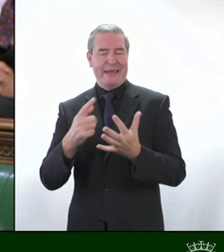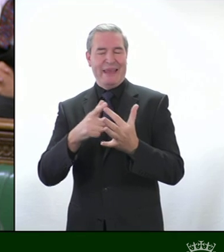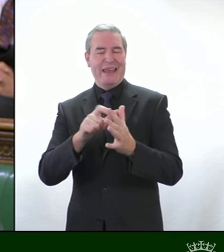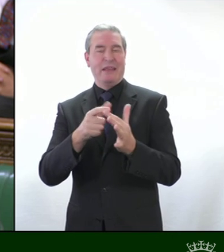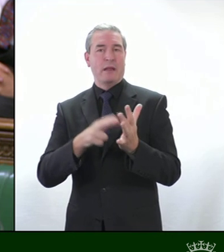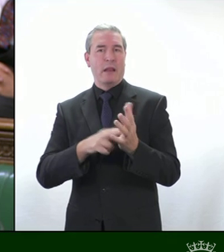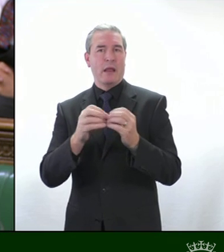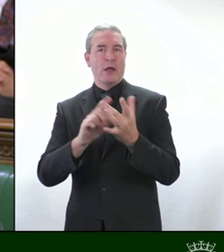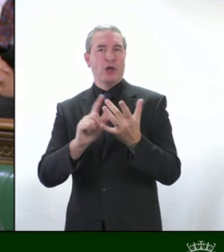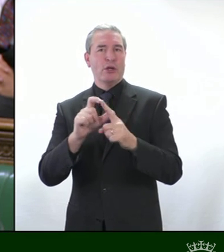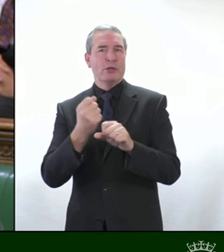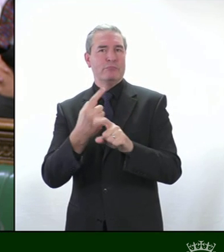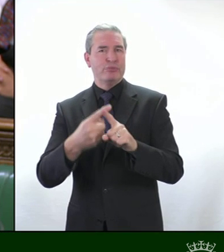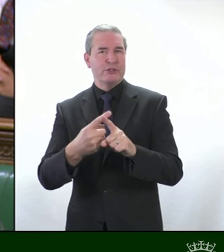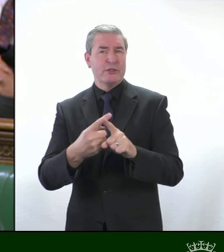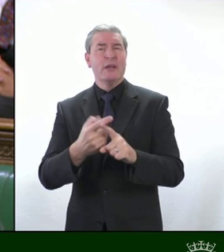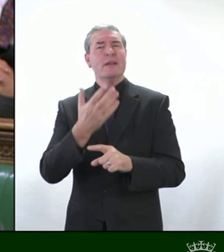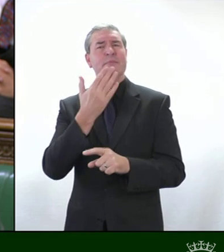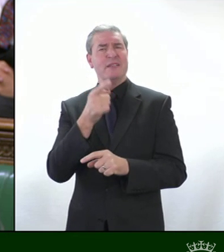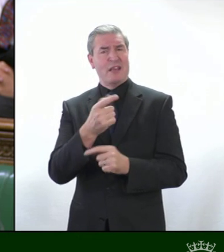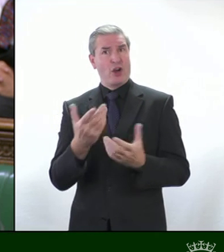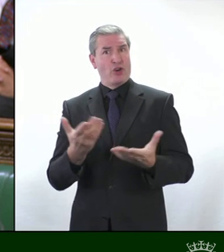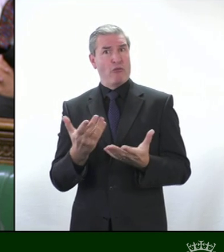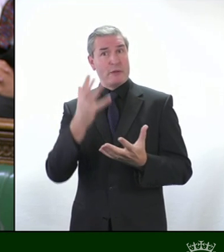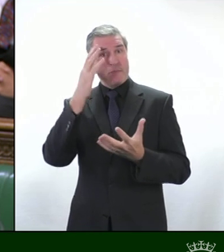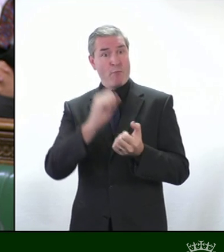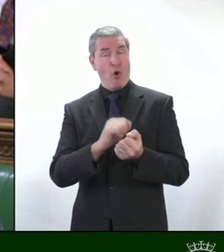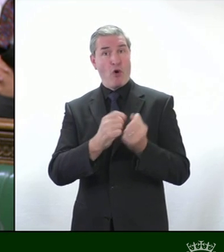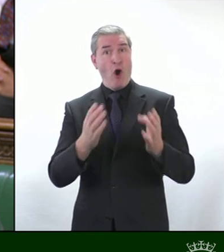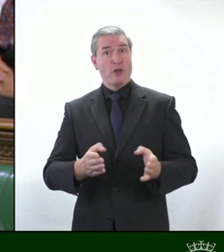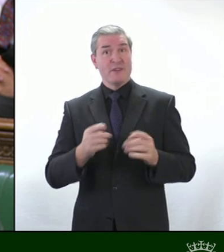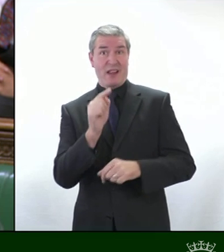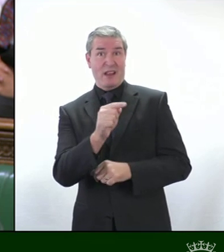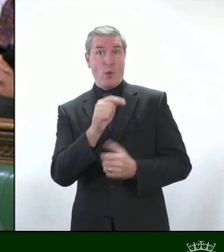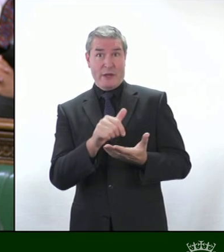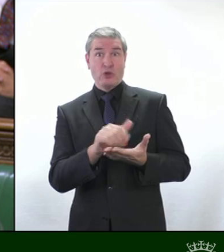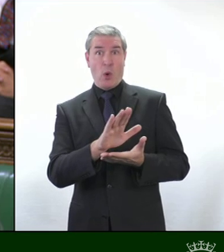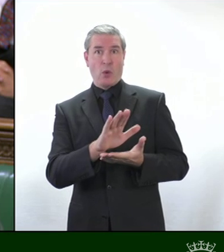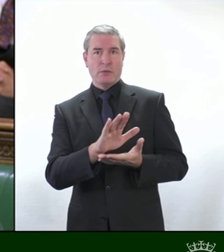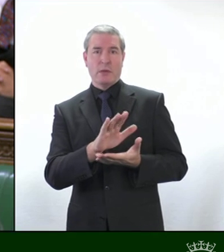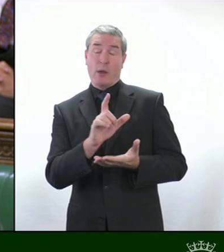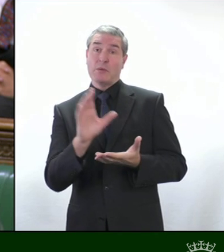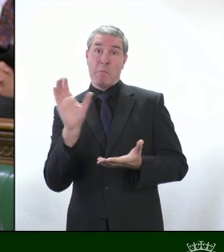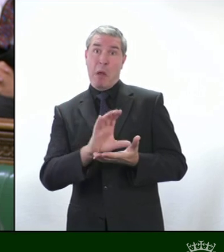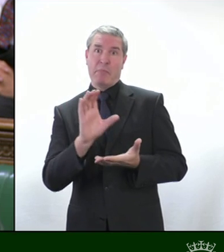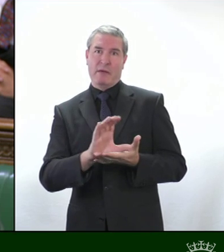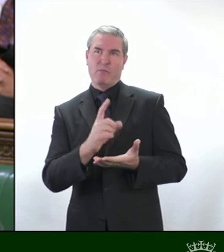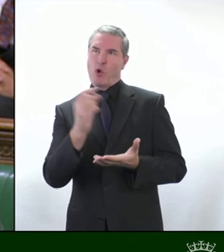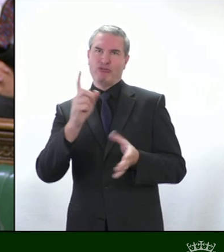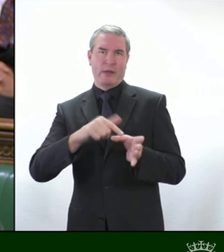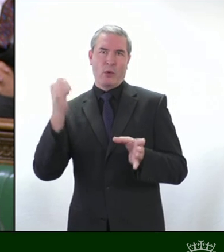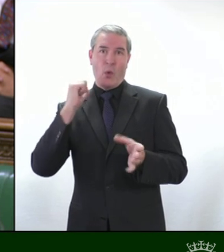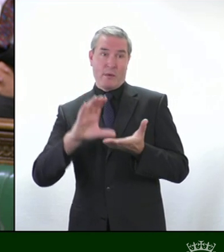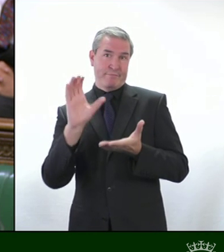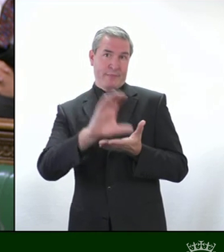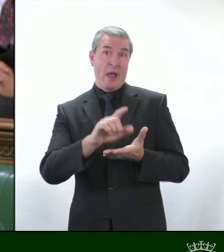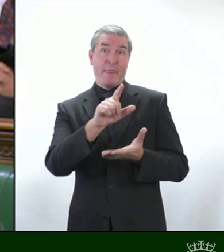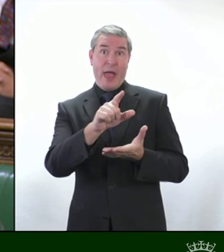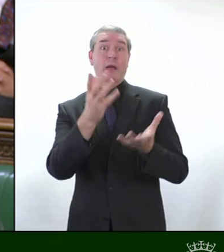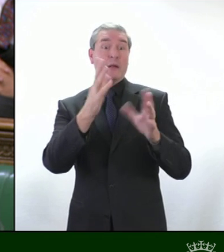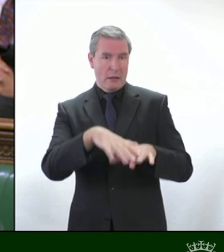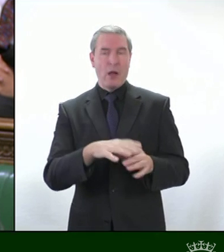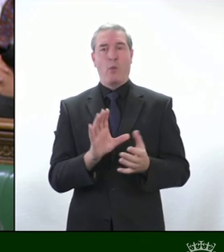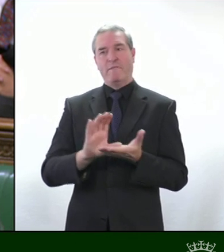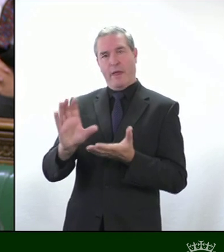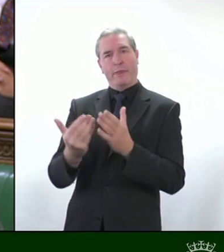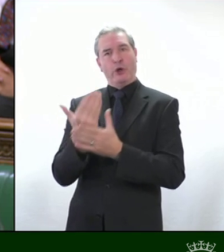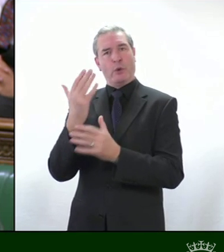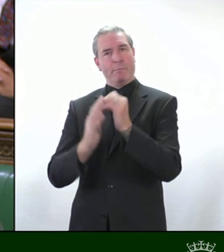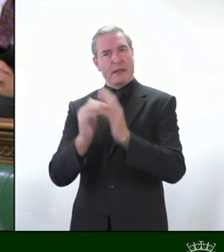Will the Prime Minister confirm to me that the sale of the existing Edenbridge and District War Memorial Hospital, which was built by public donation about a century ago, will now help to fund the new building?